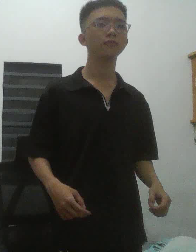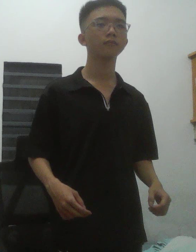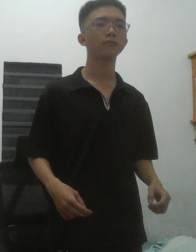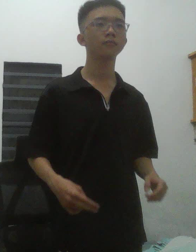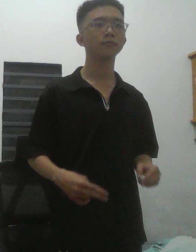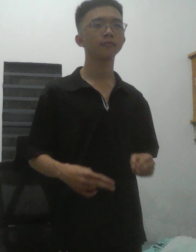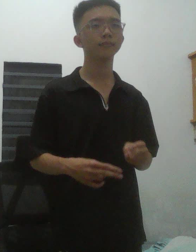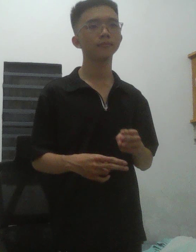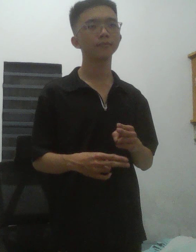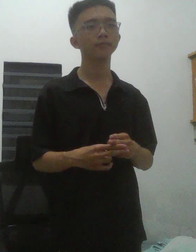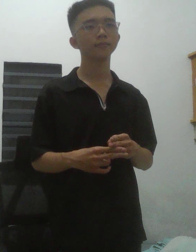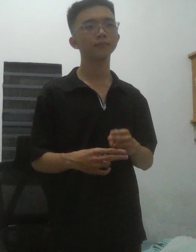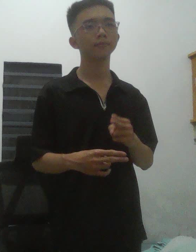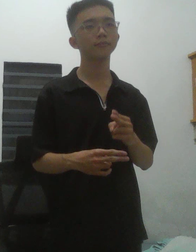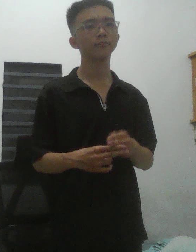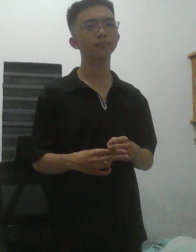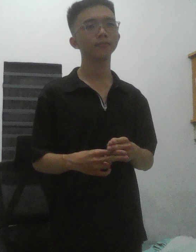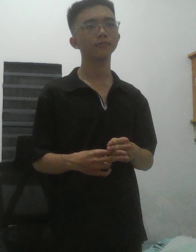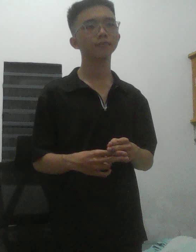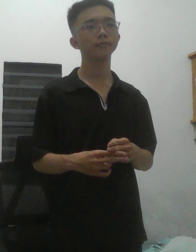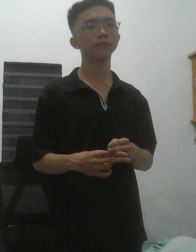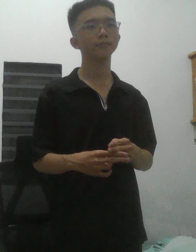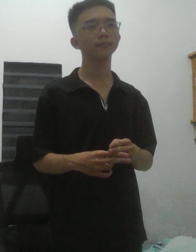ten